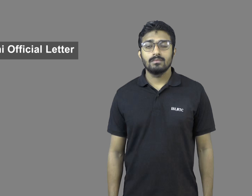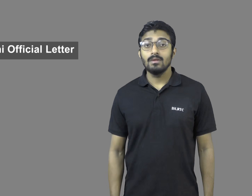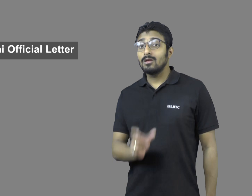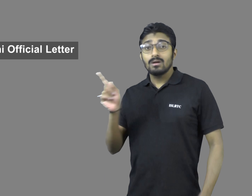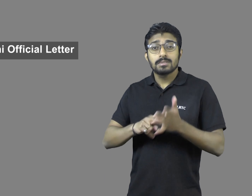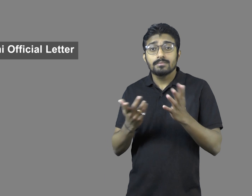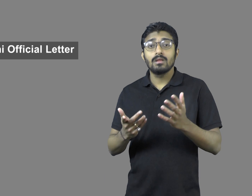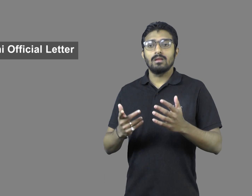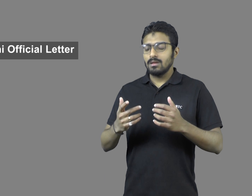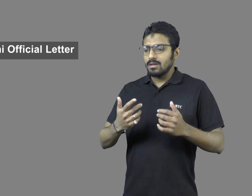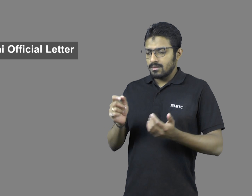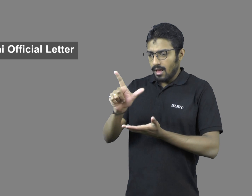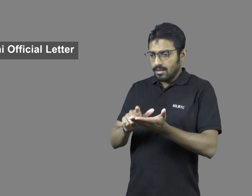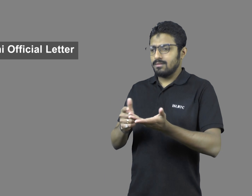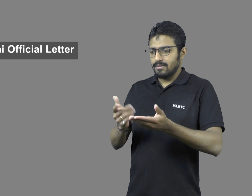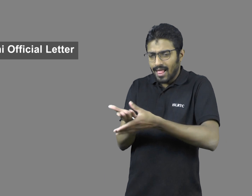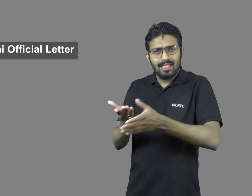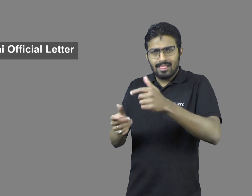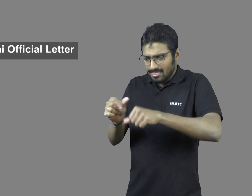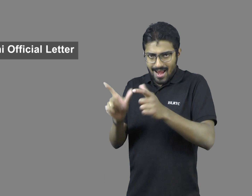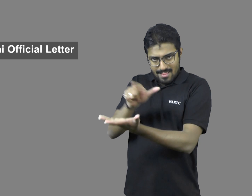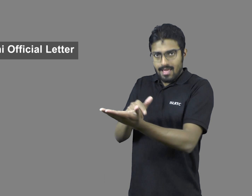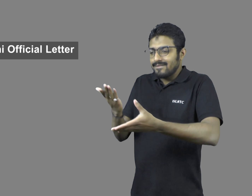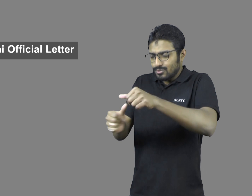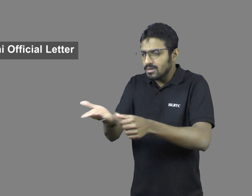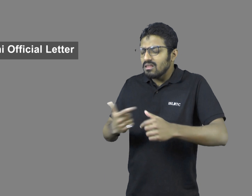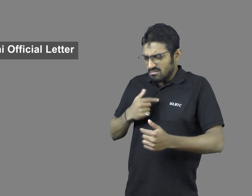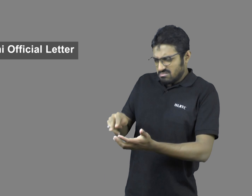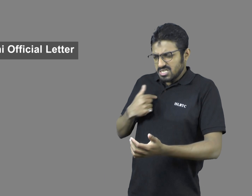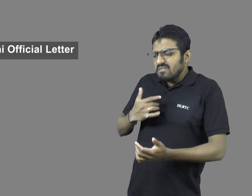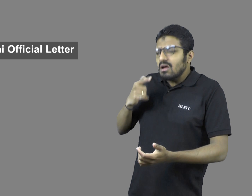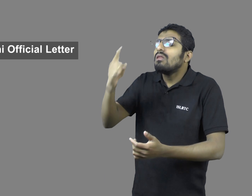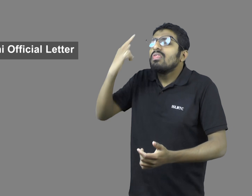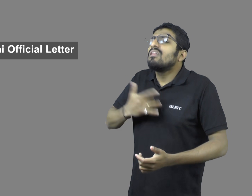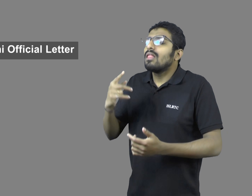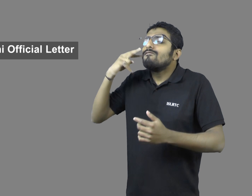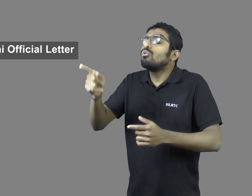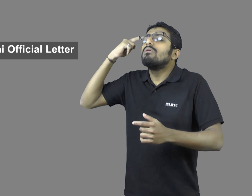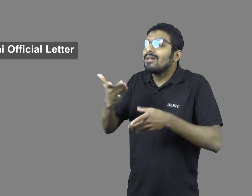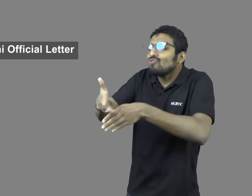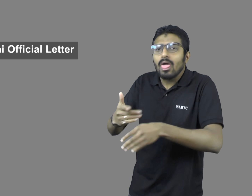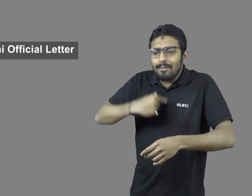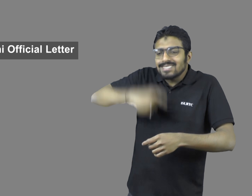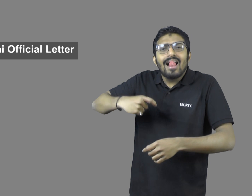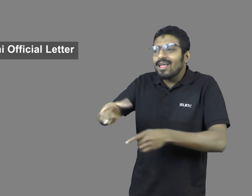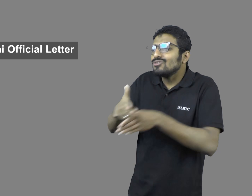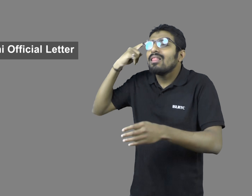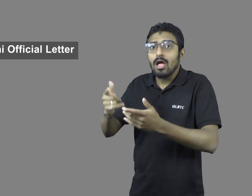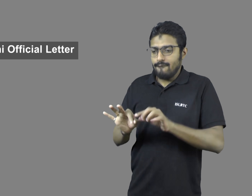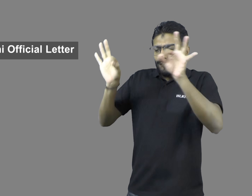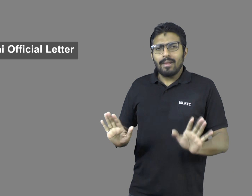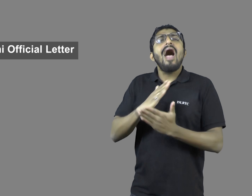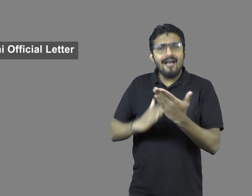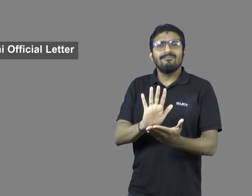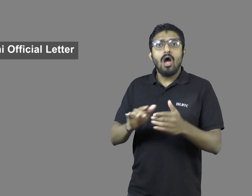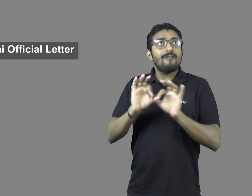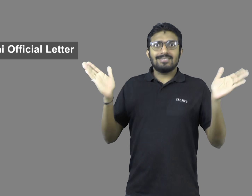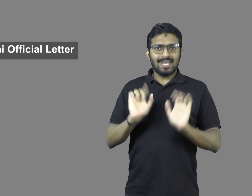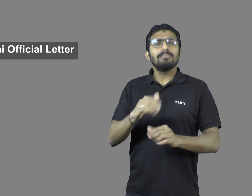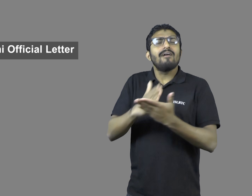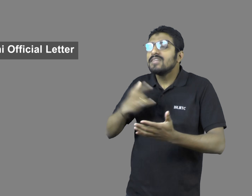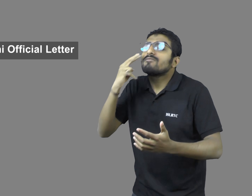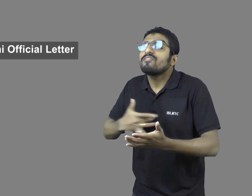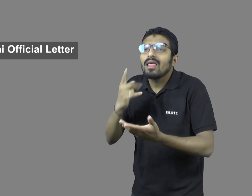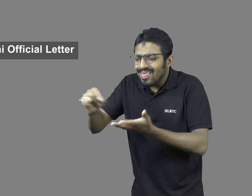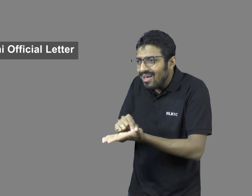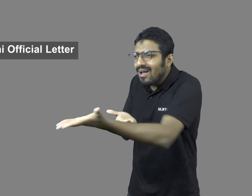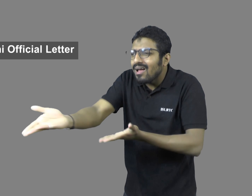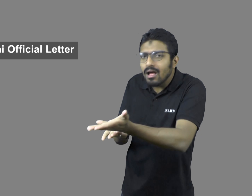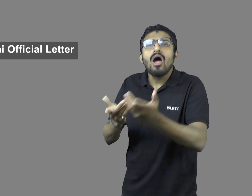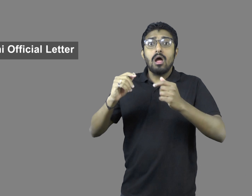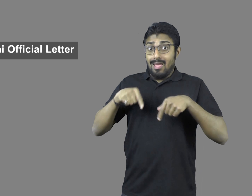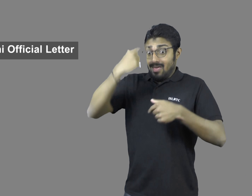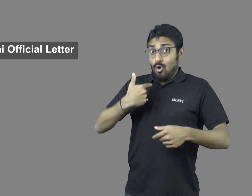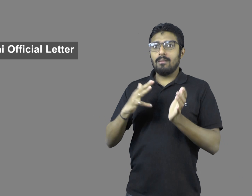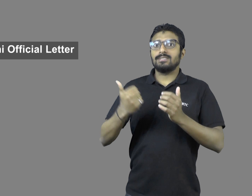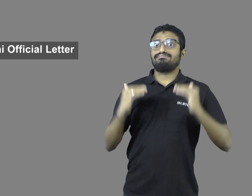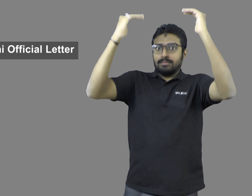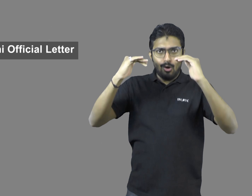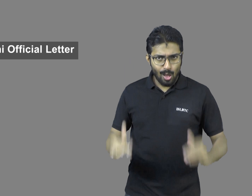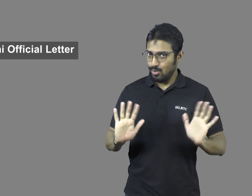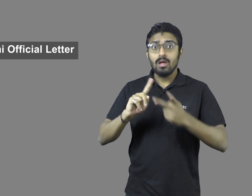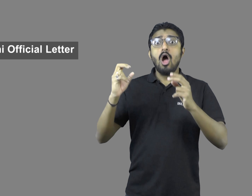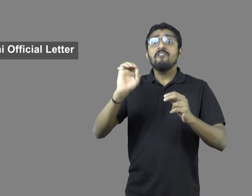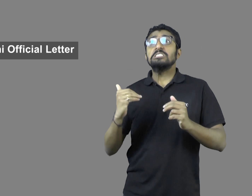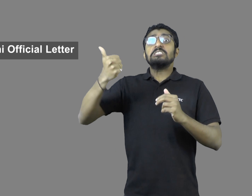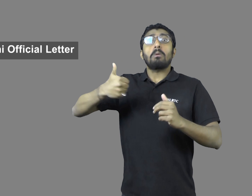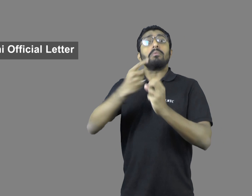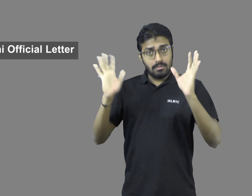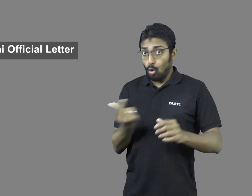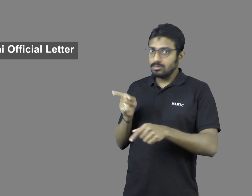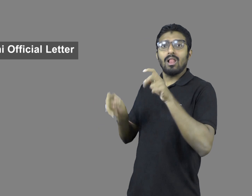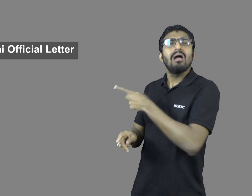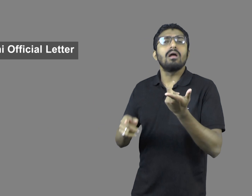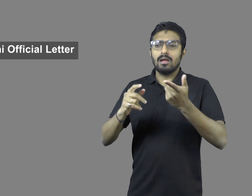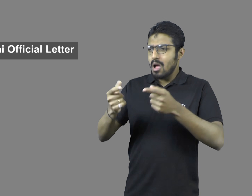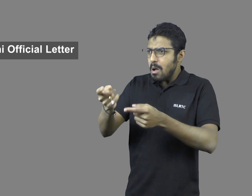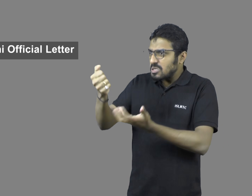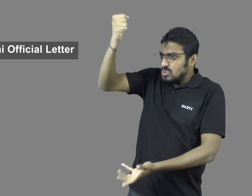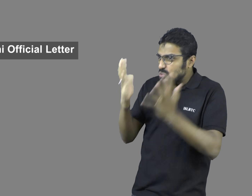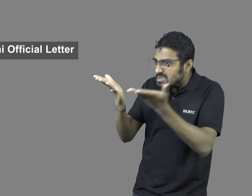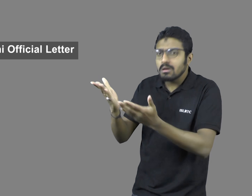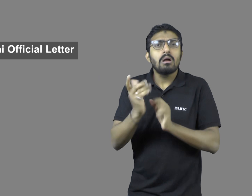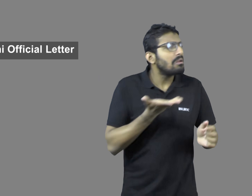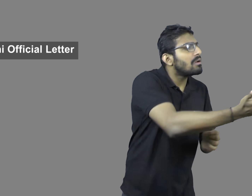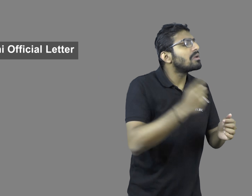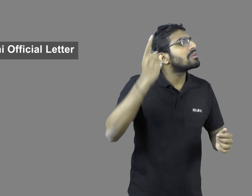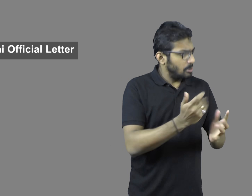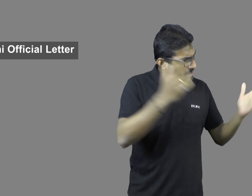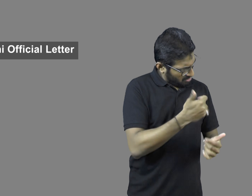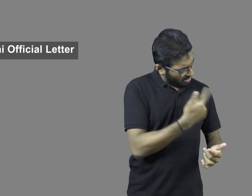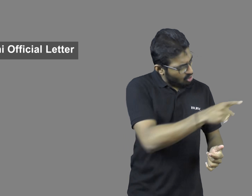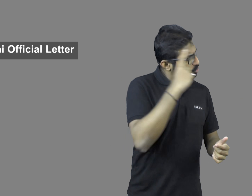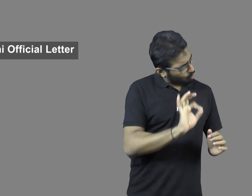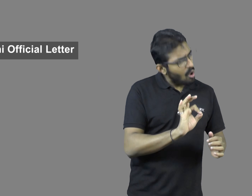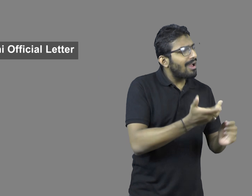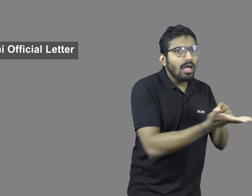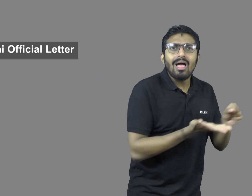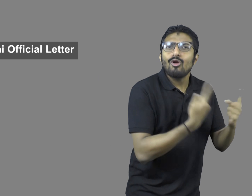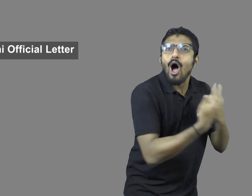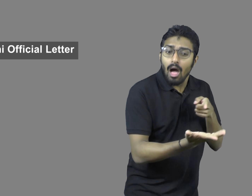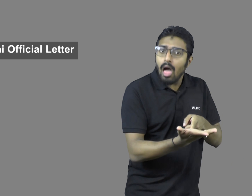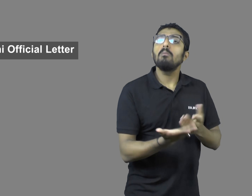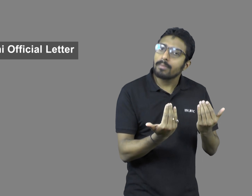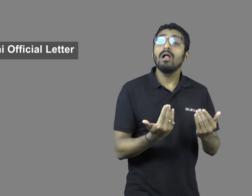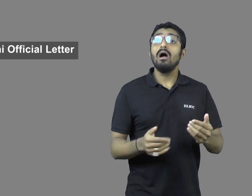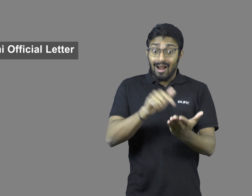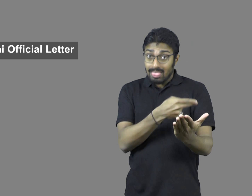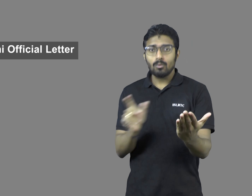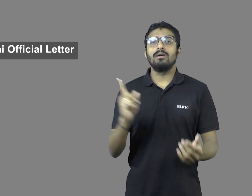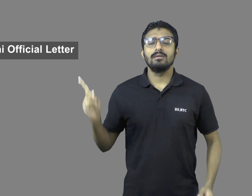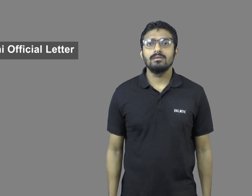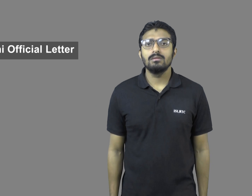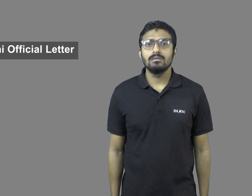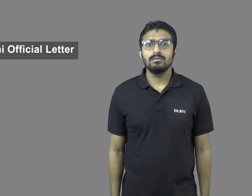Demi Official Letter